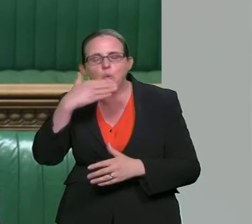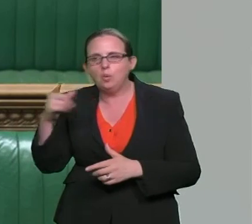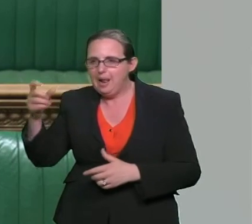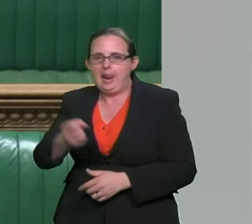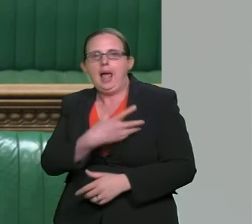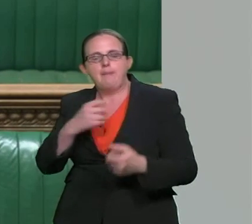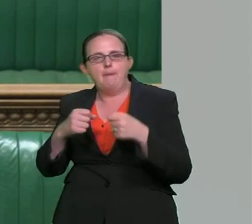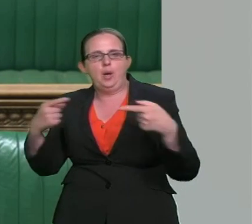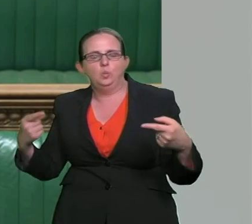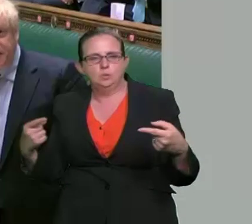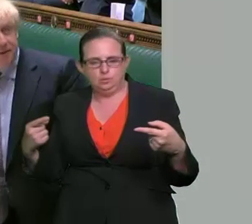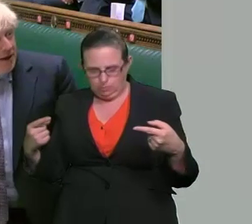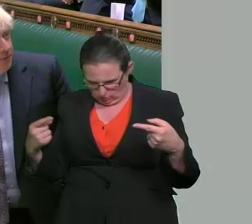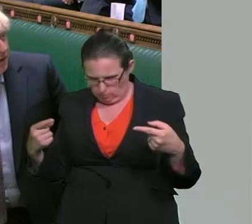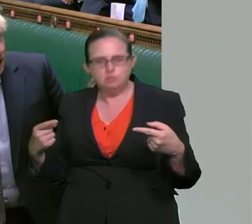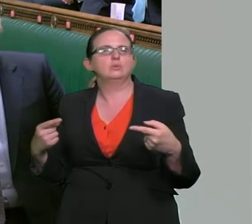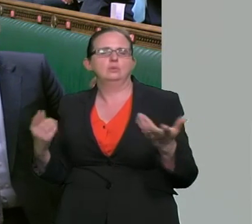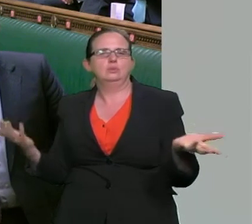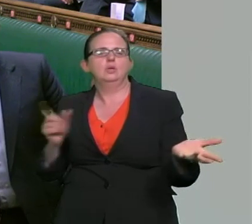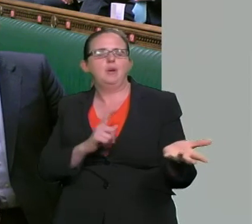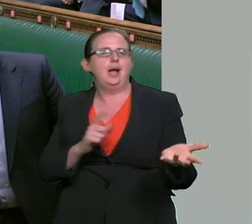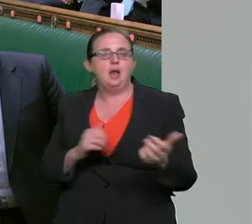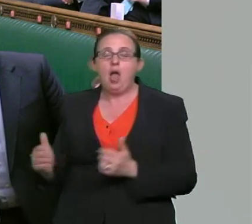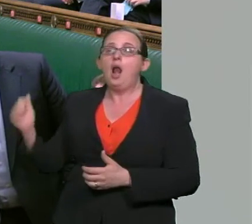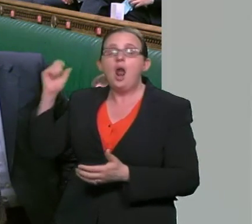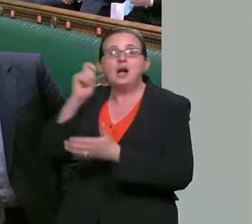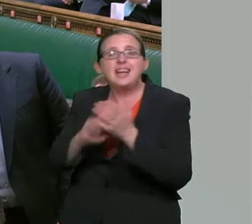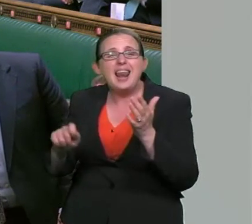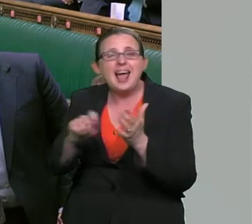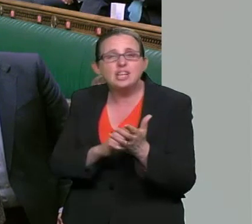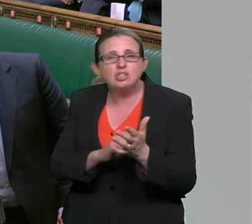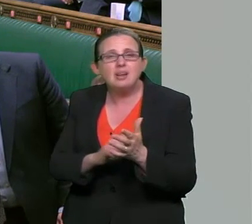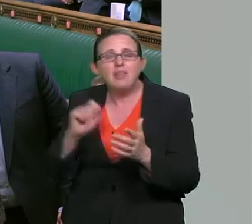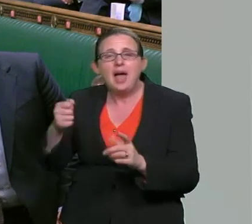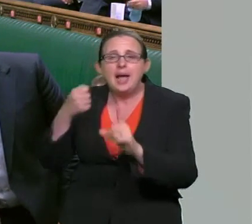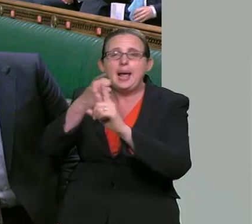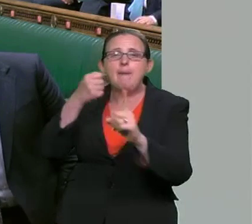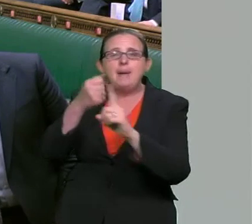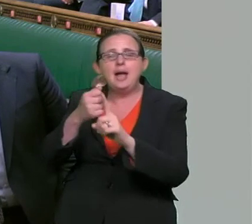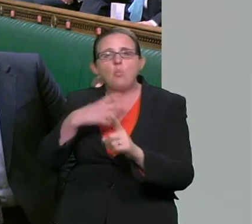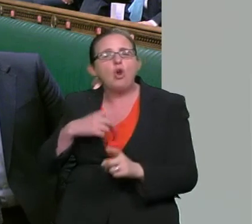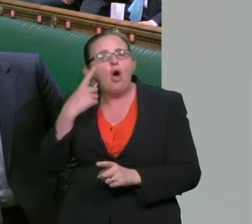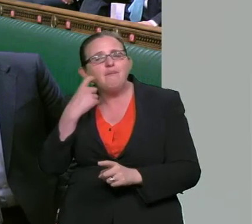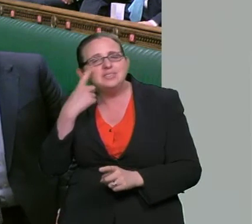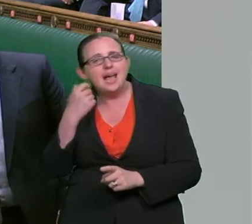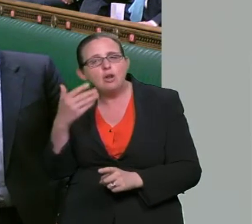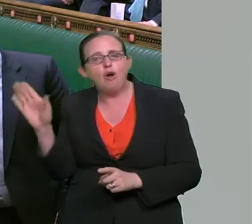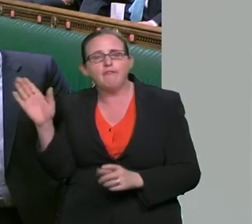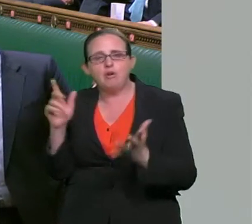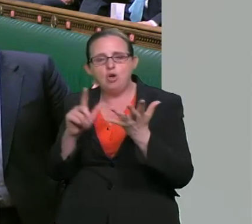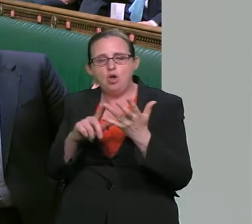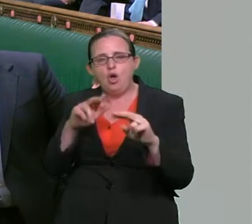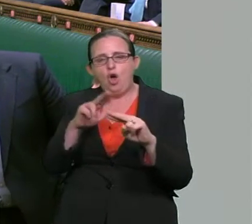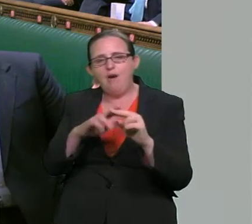they opposed it. At the last election, they even campaigned to get rid of Ofsted, which is so vital.